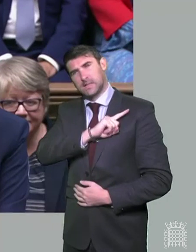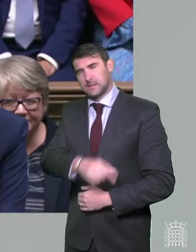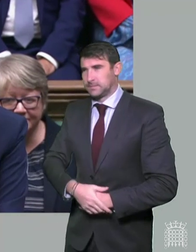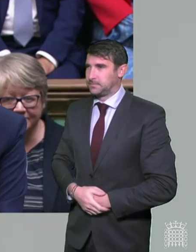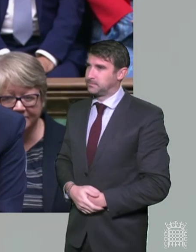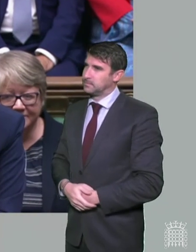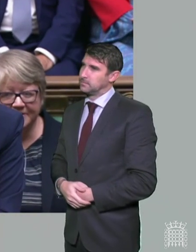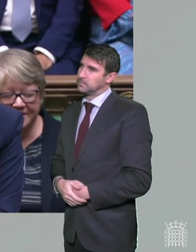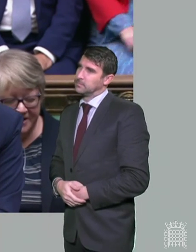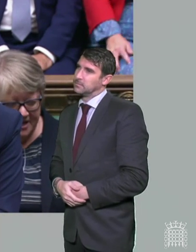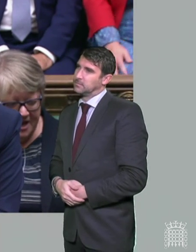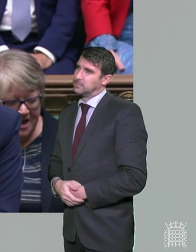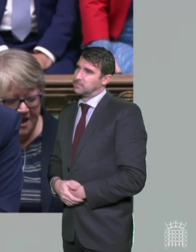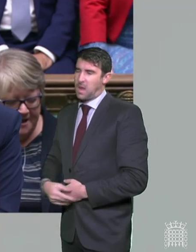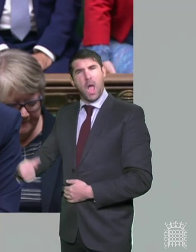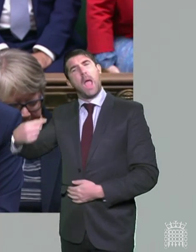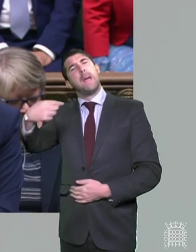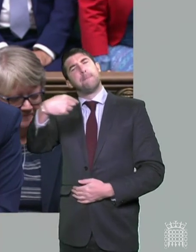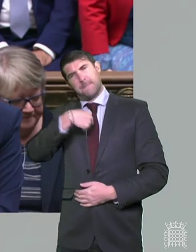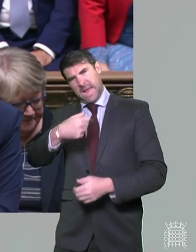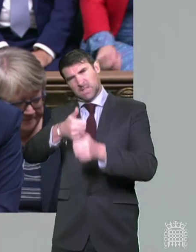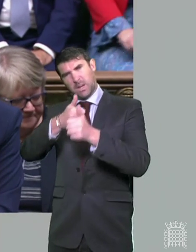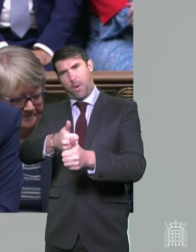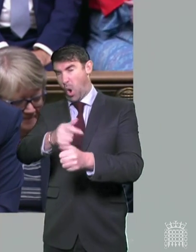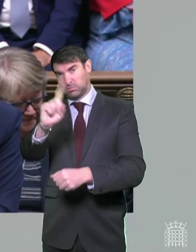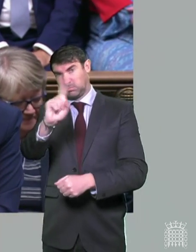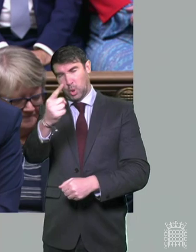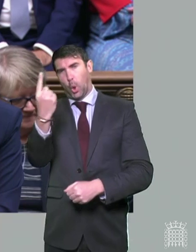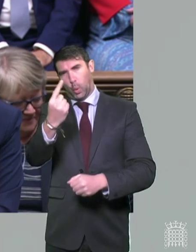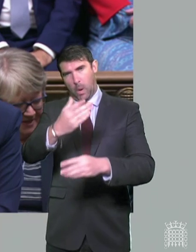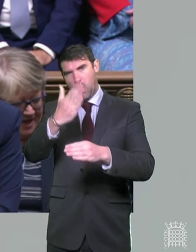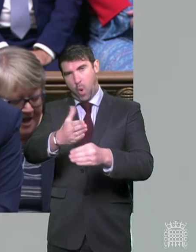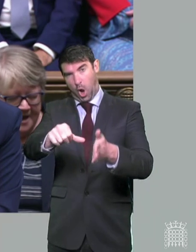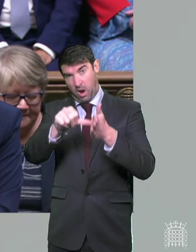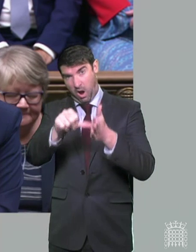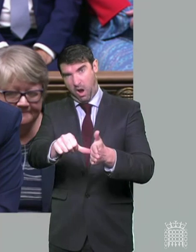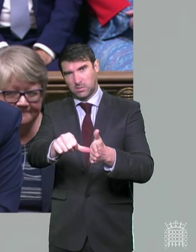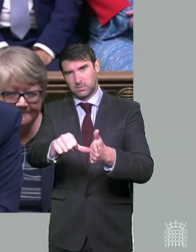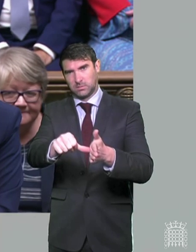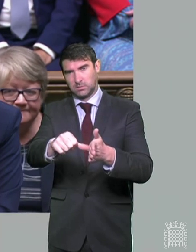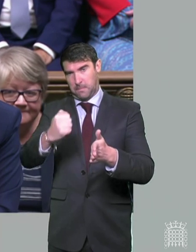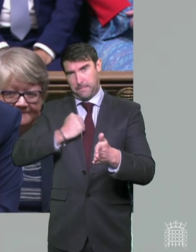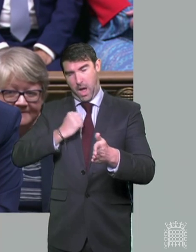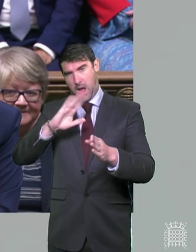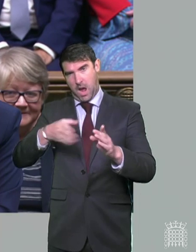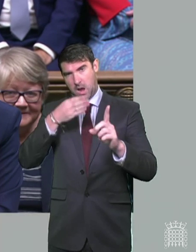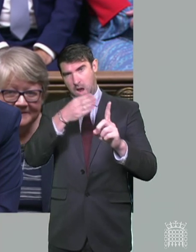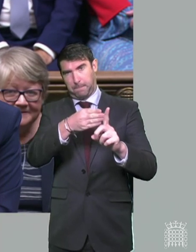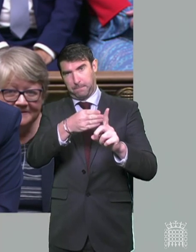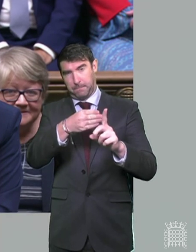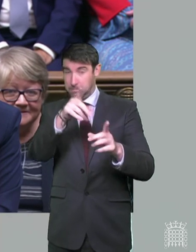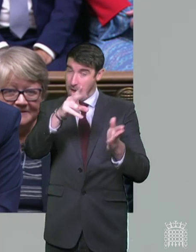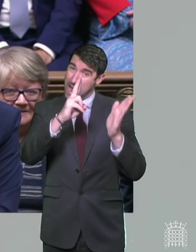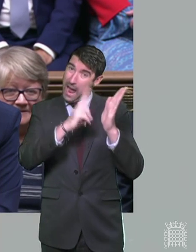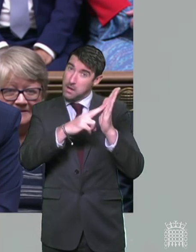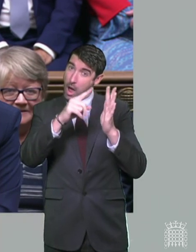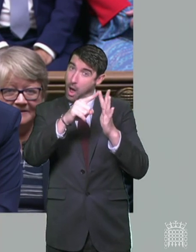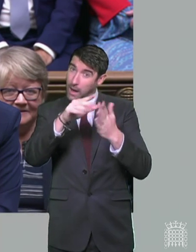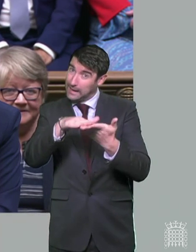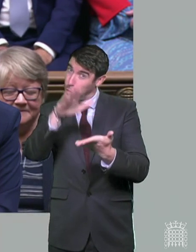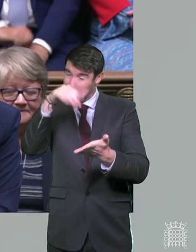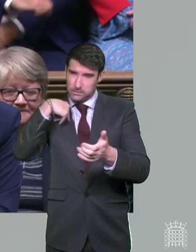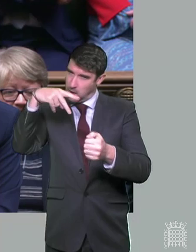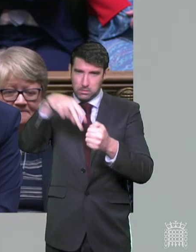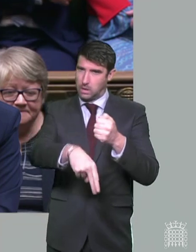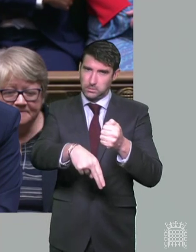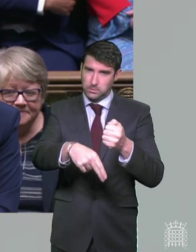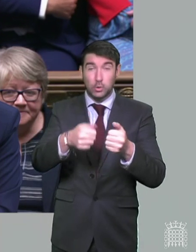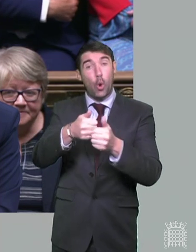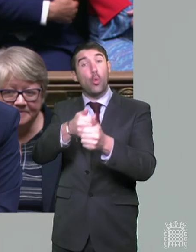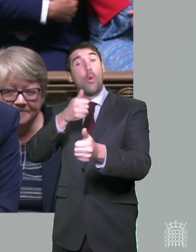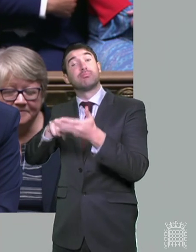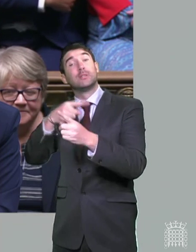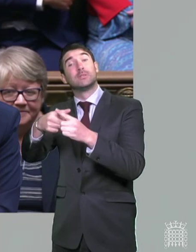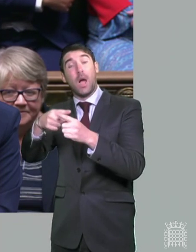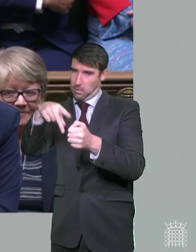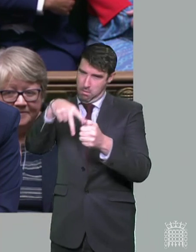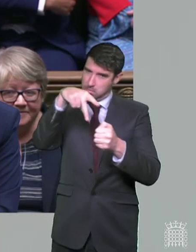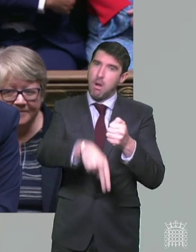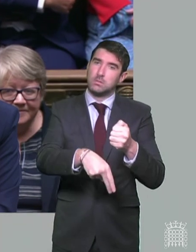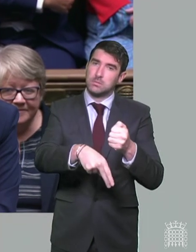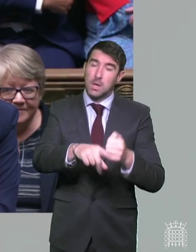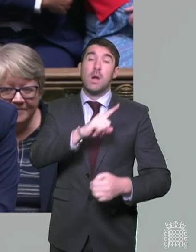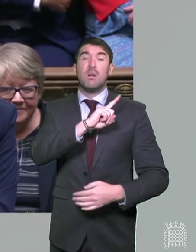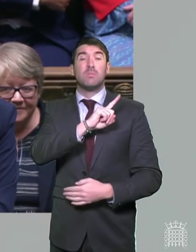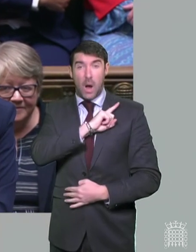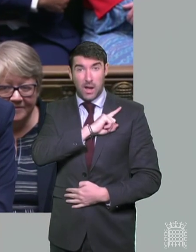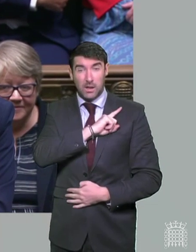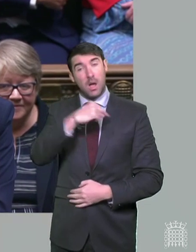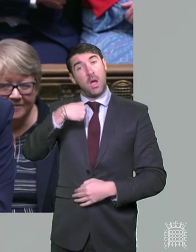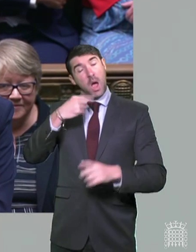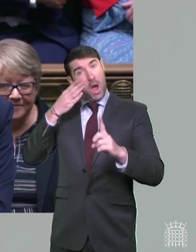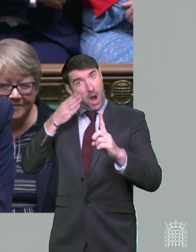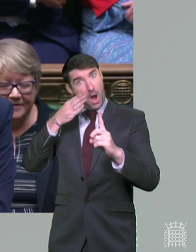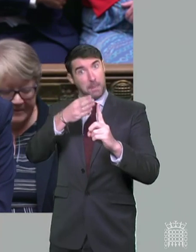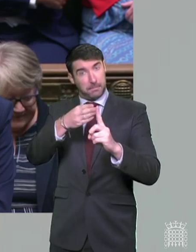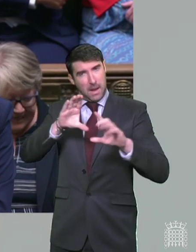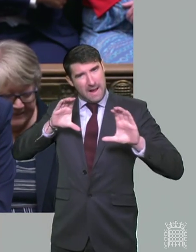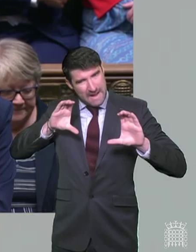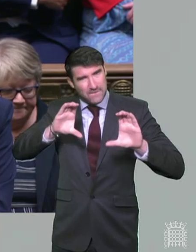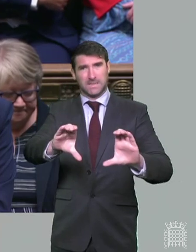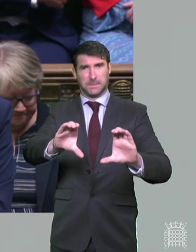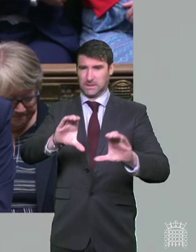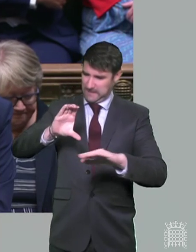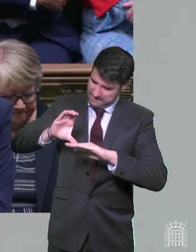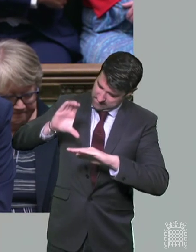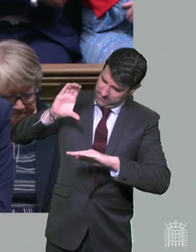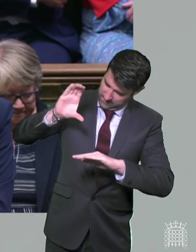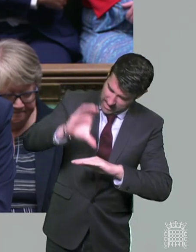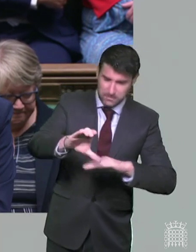That is why we will reverse the national insurance increase, and that is why we will keep corporation tax low, because ultimately we want investment right across our country.